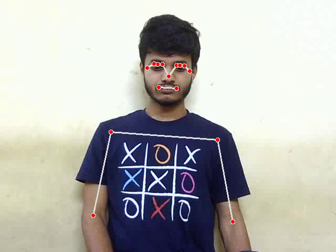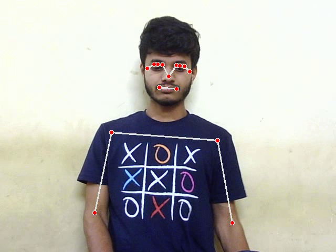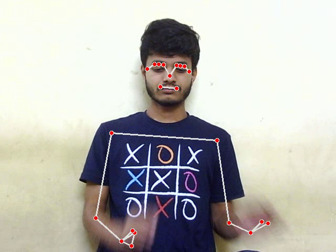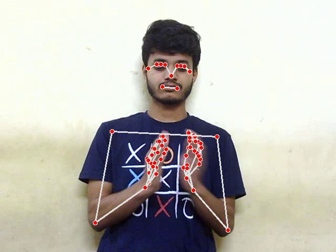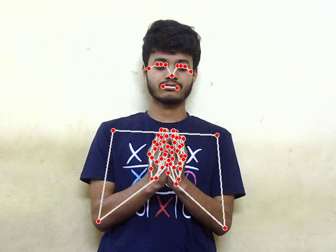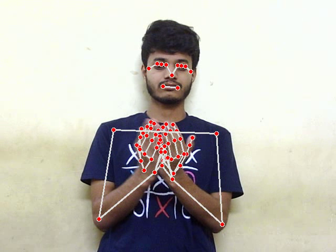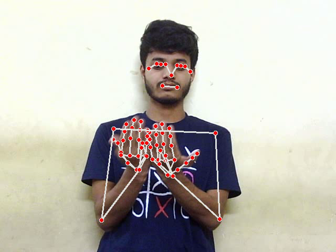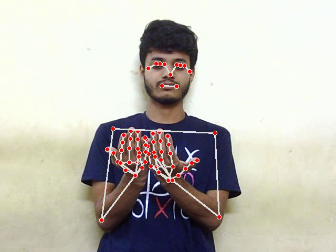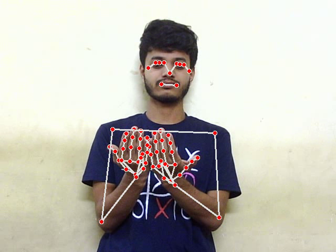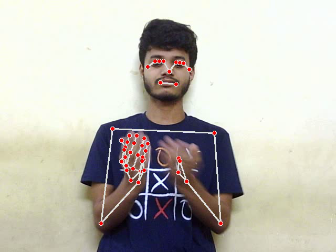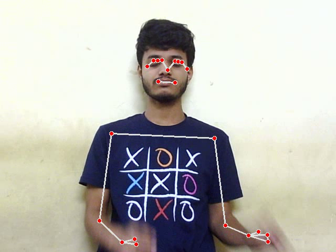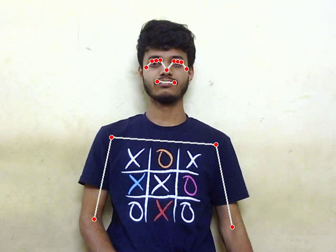book